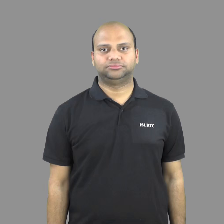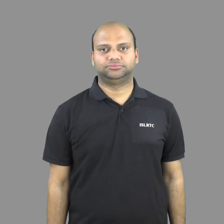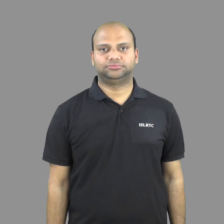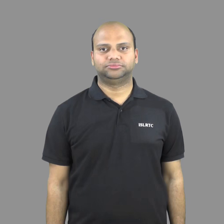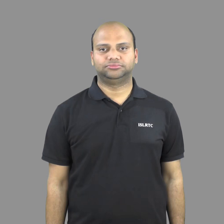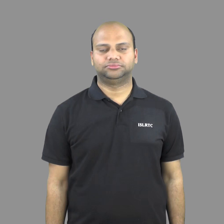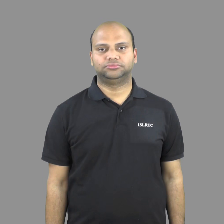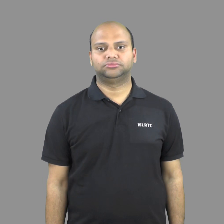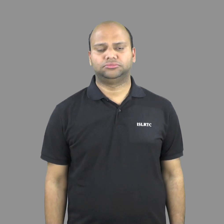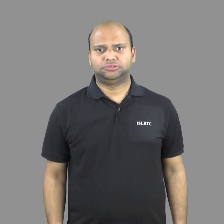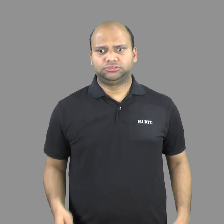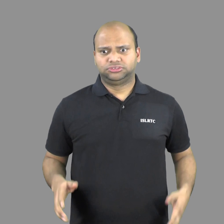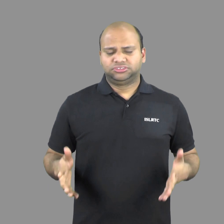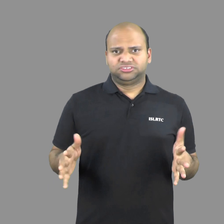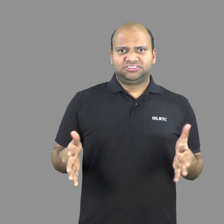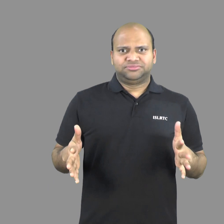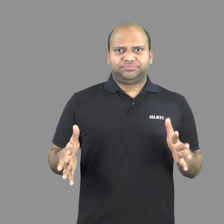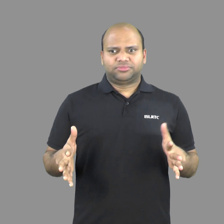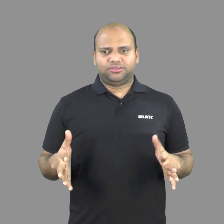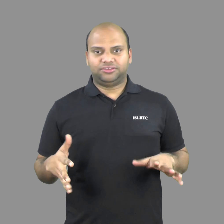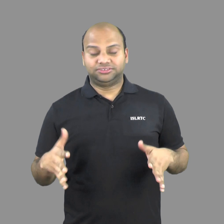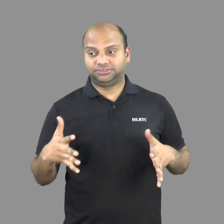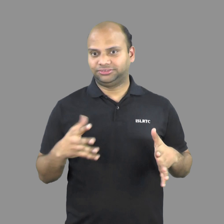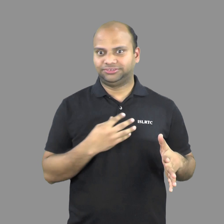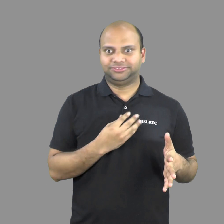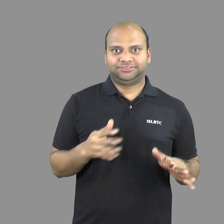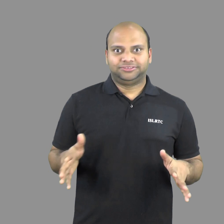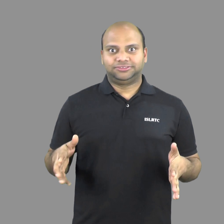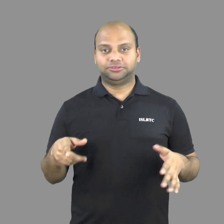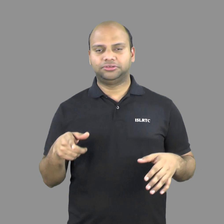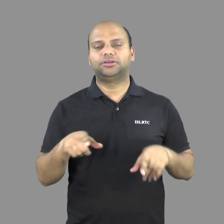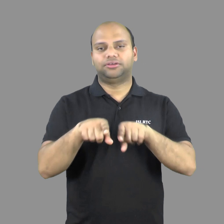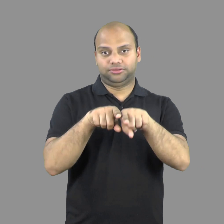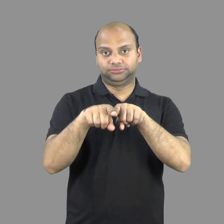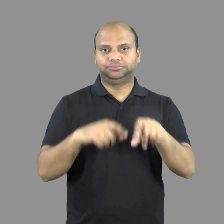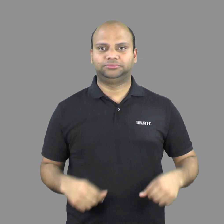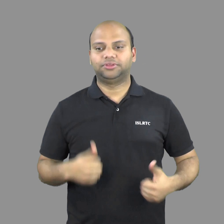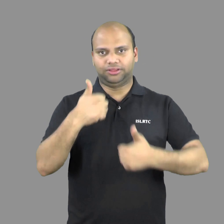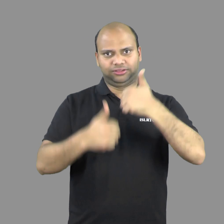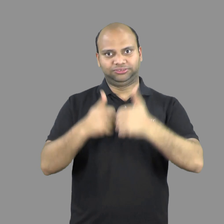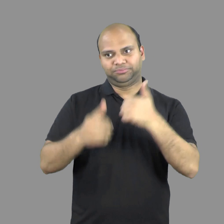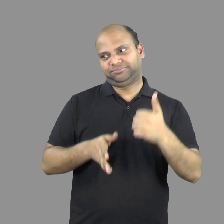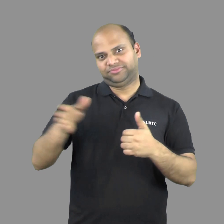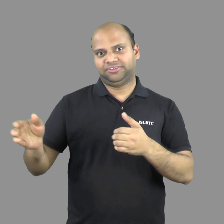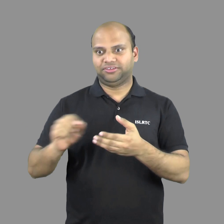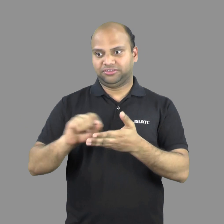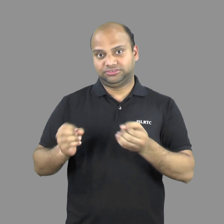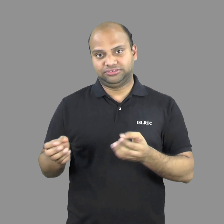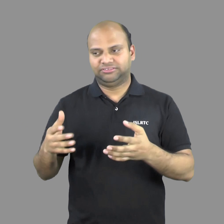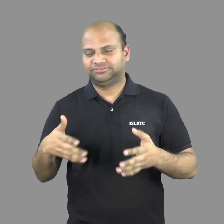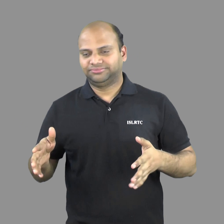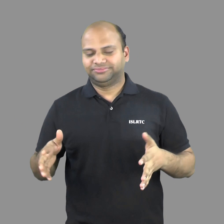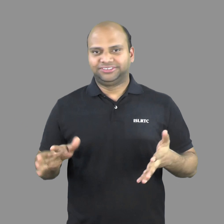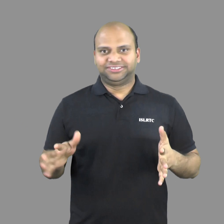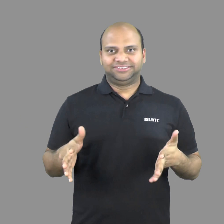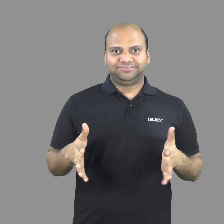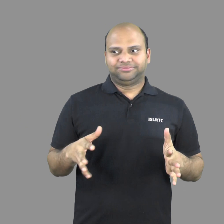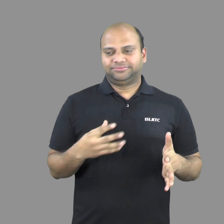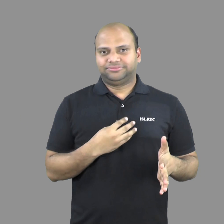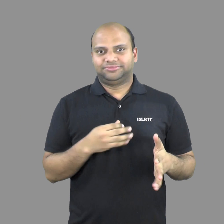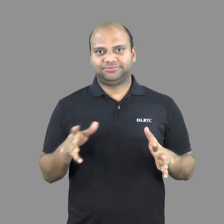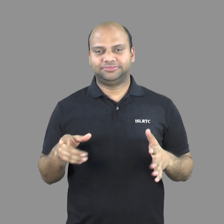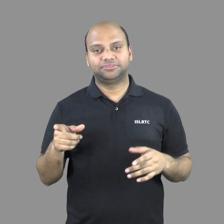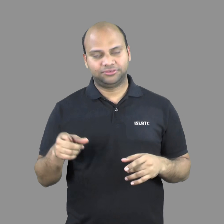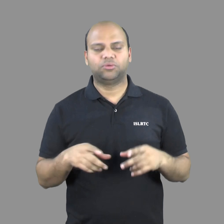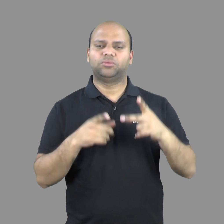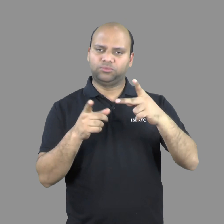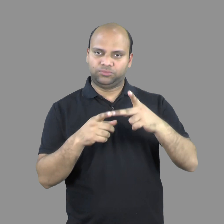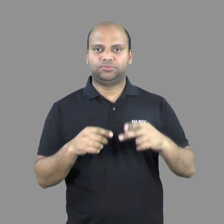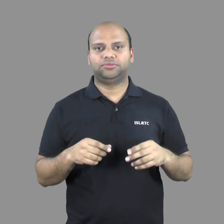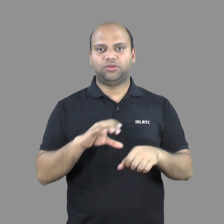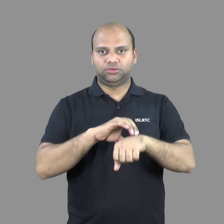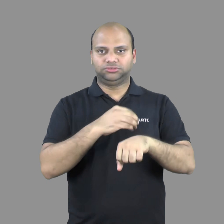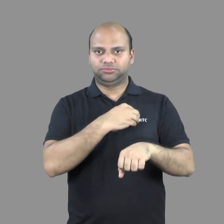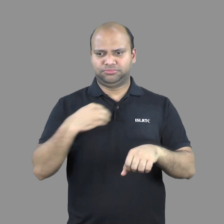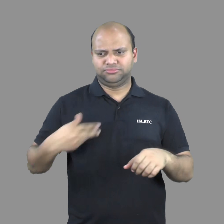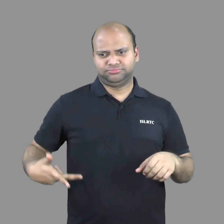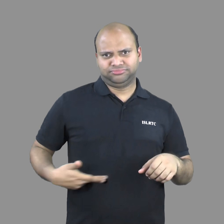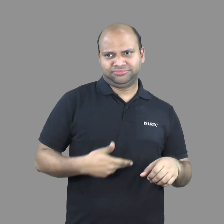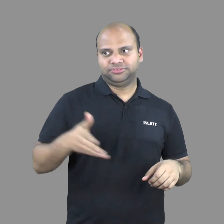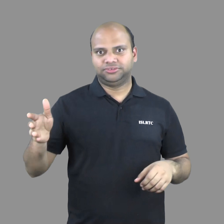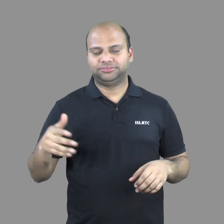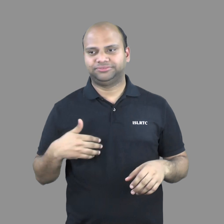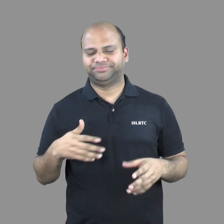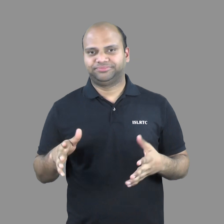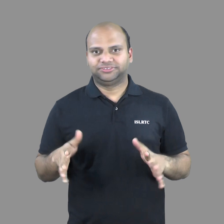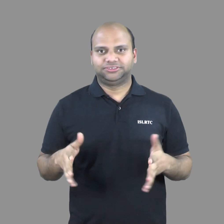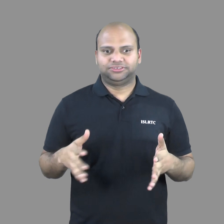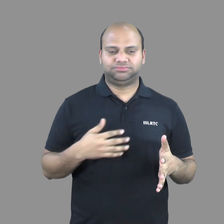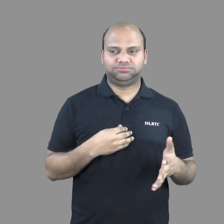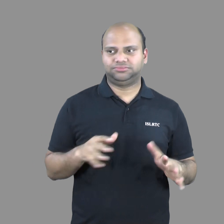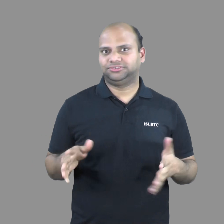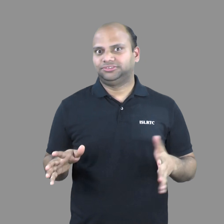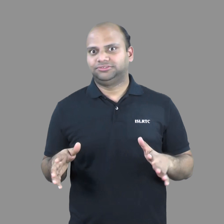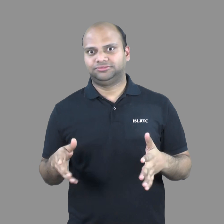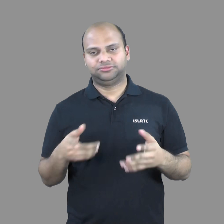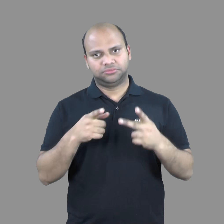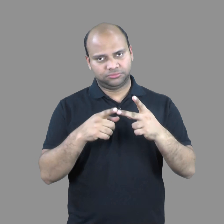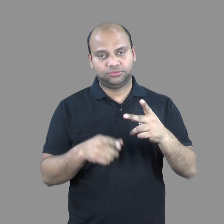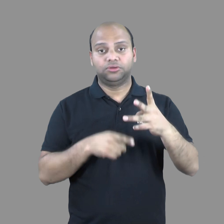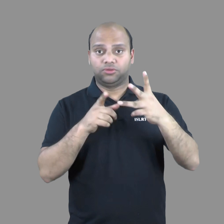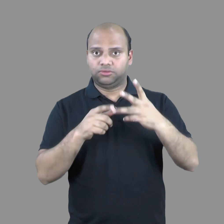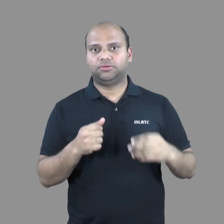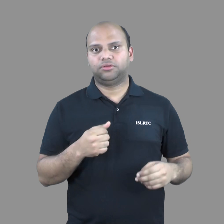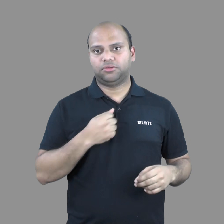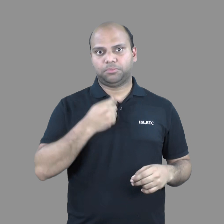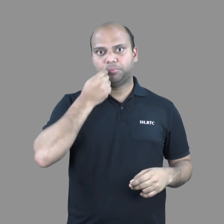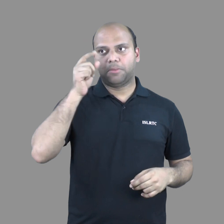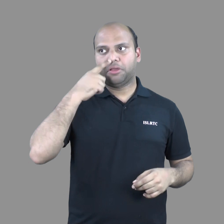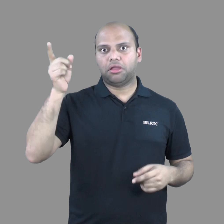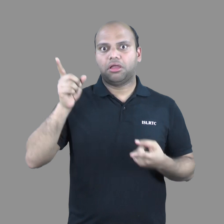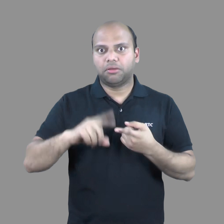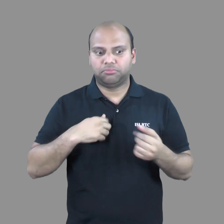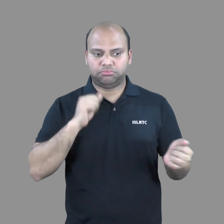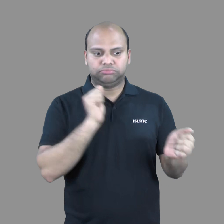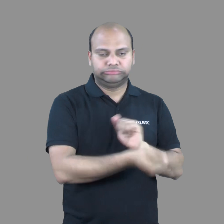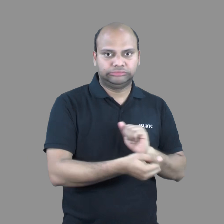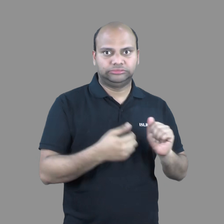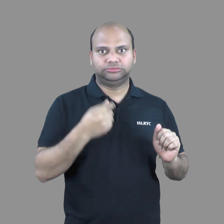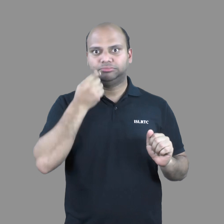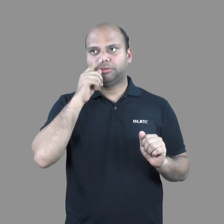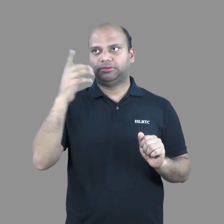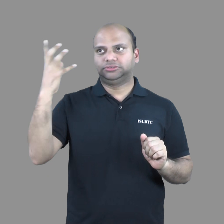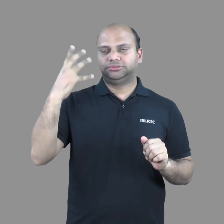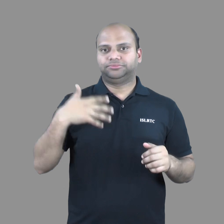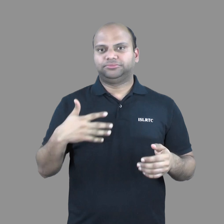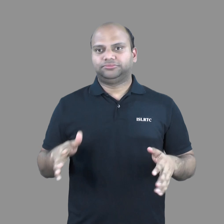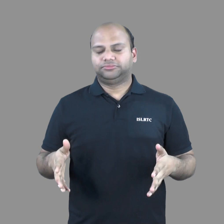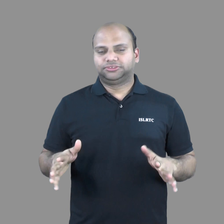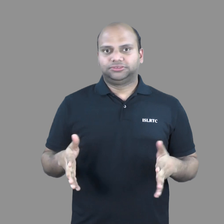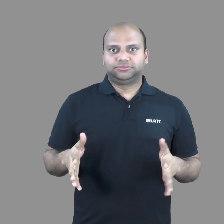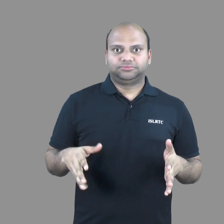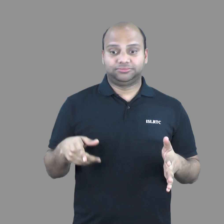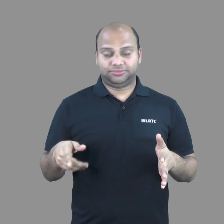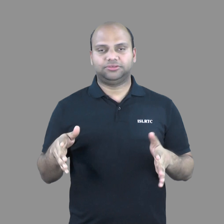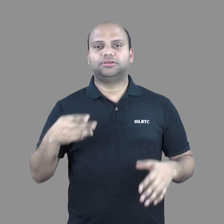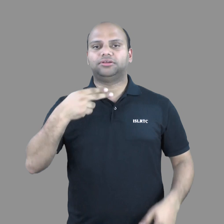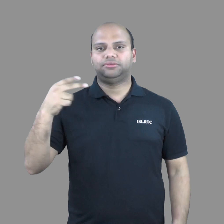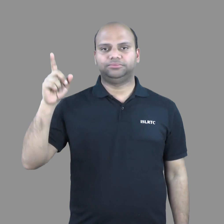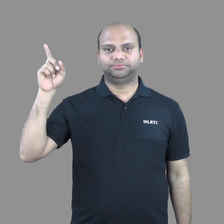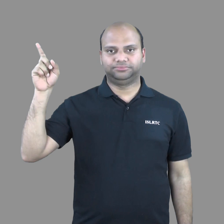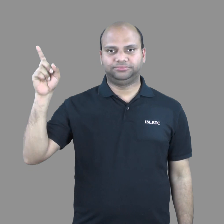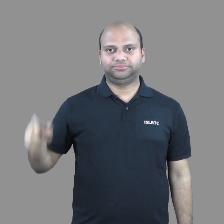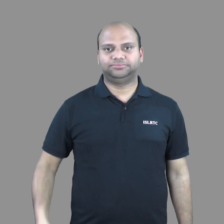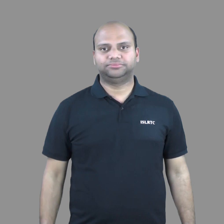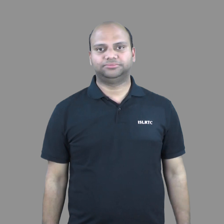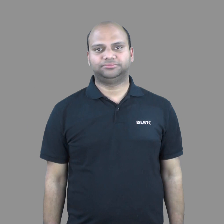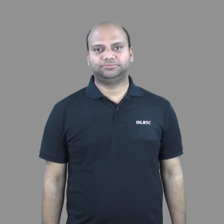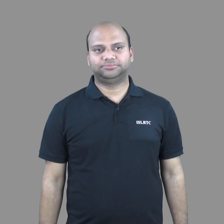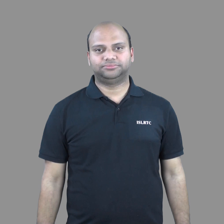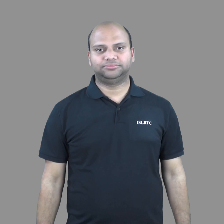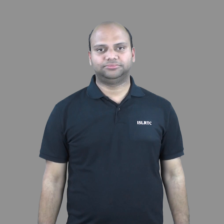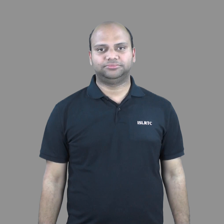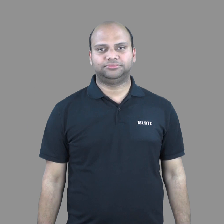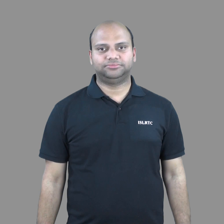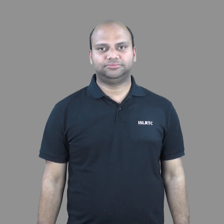Nervous